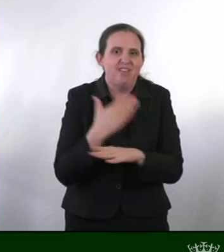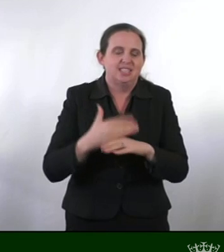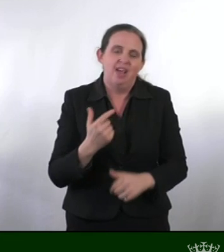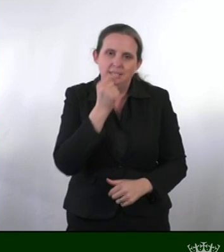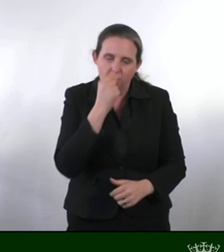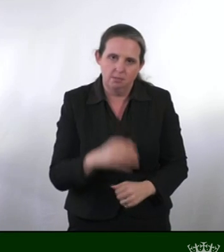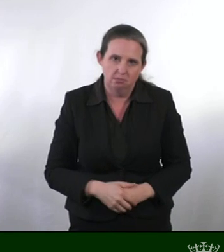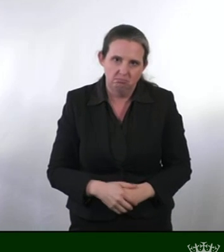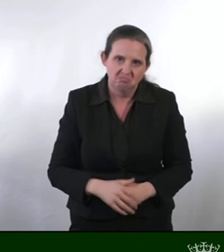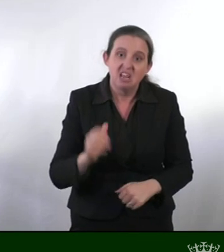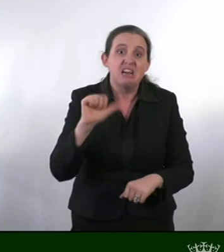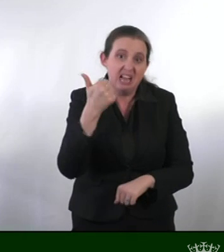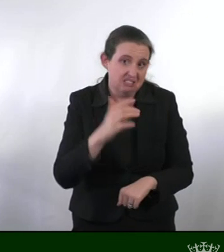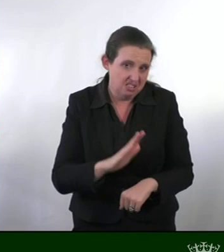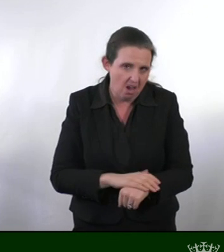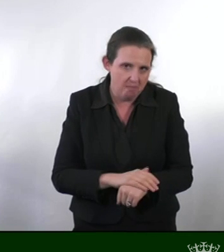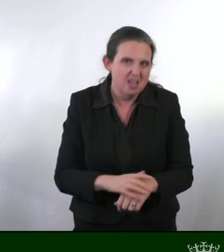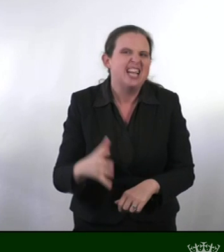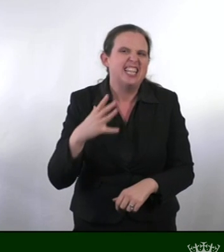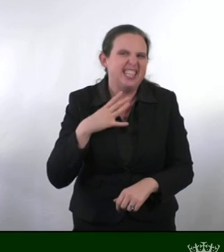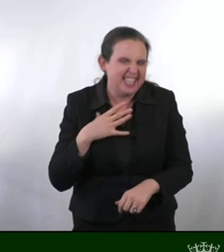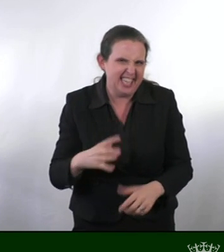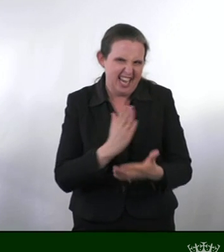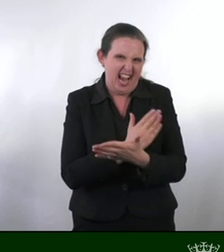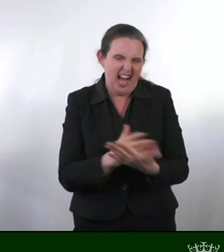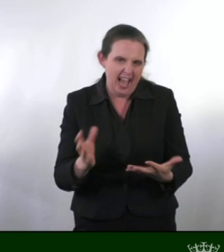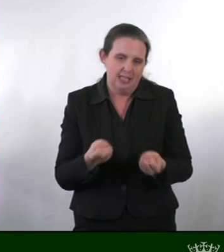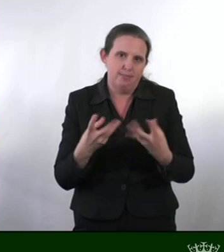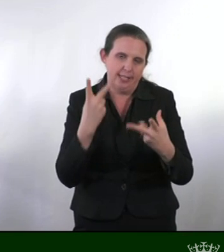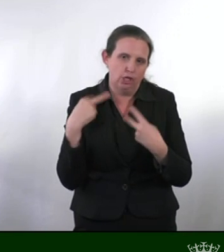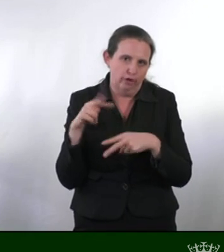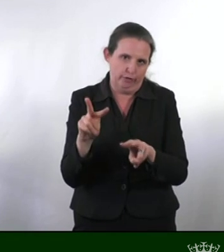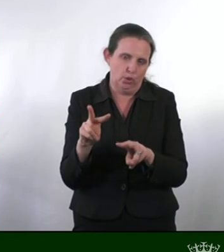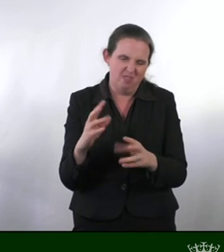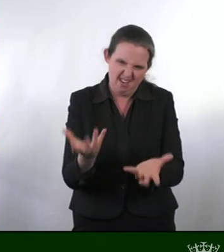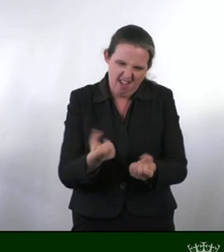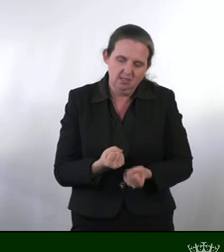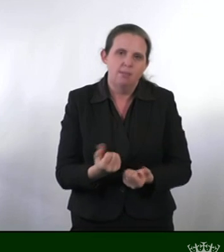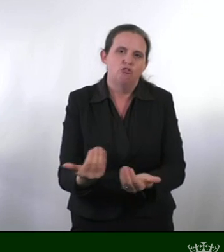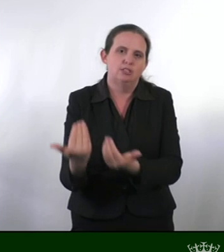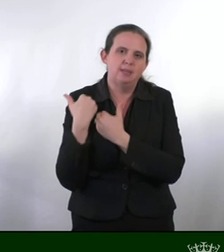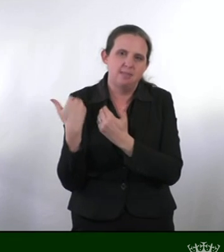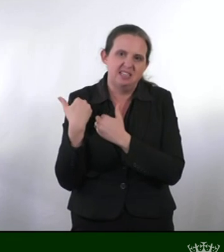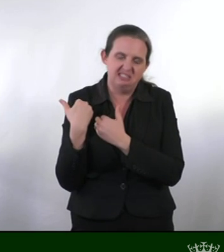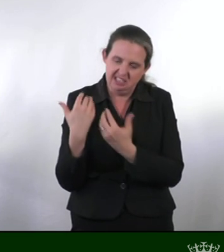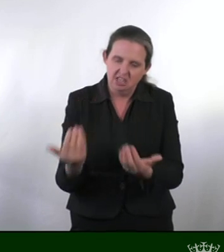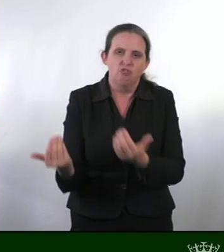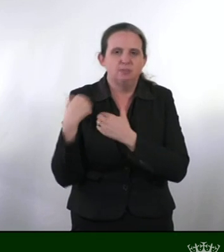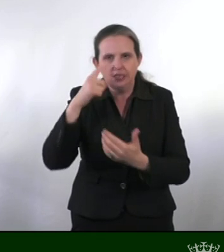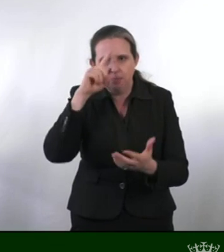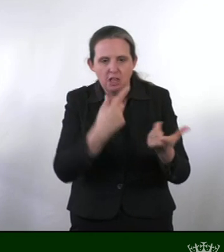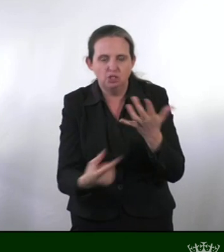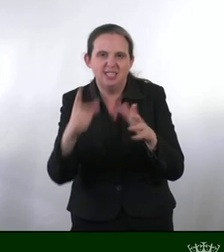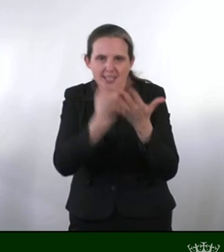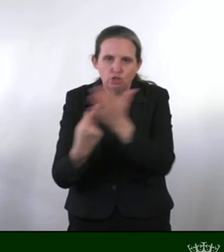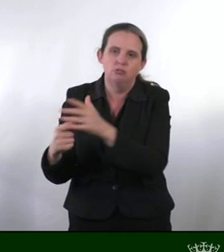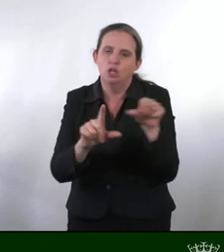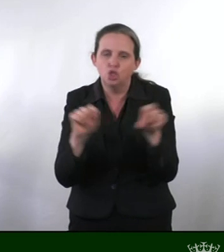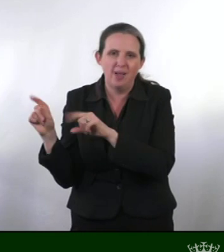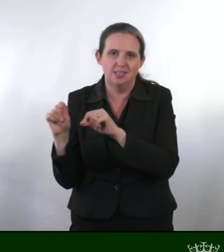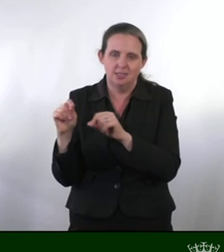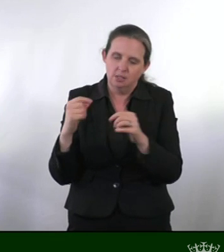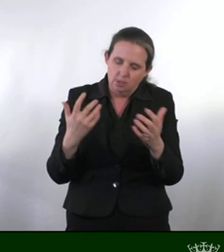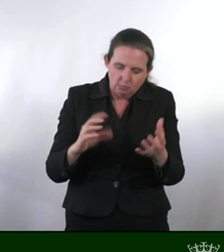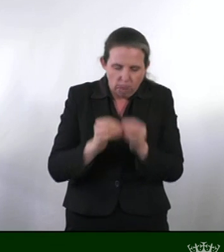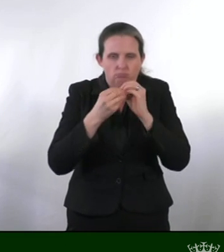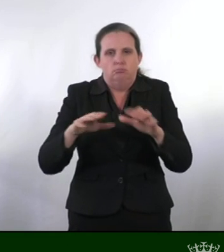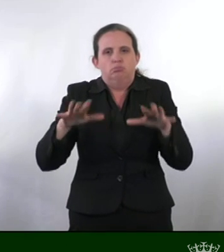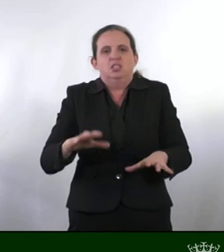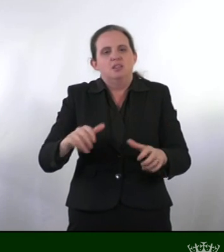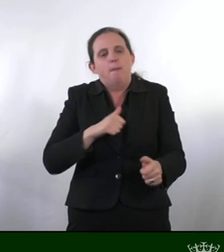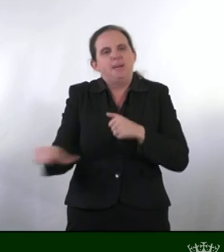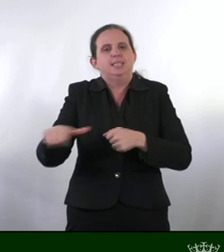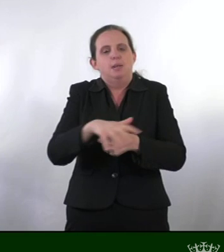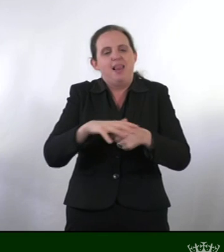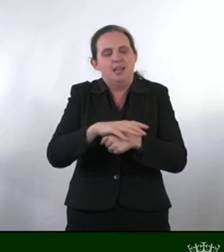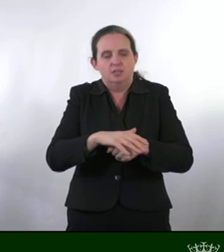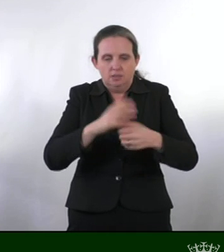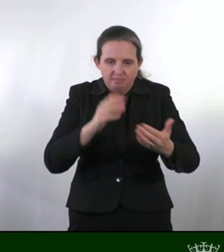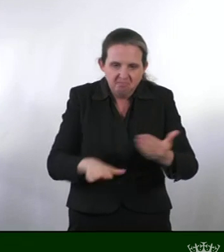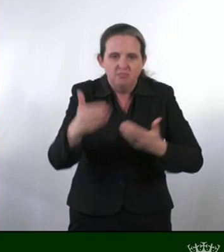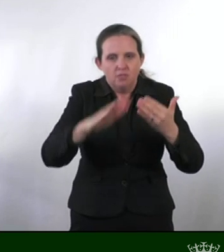Next time, we need a comprehensive spending review that takes responsible choices—to build a future for our country as the best place in the world to grow up in and the best place to grow old in.